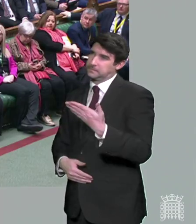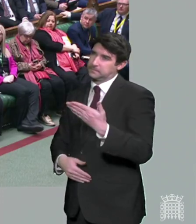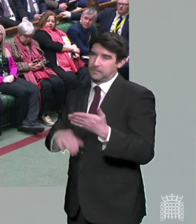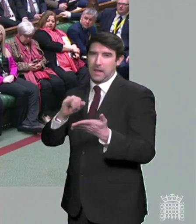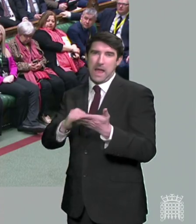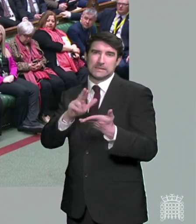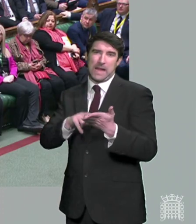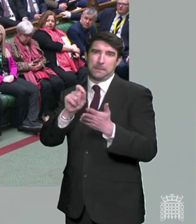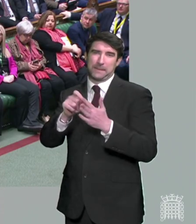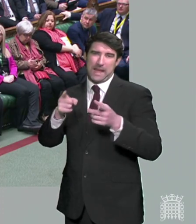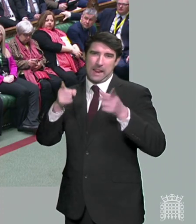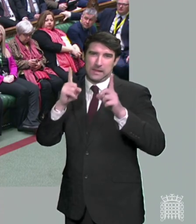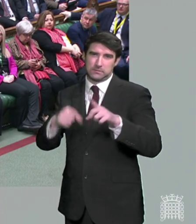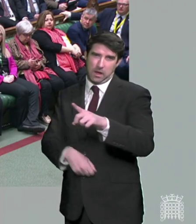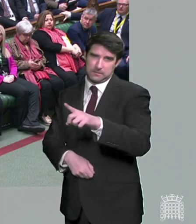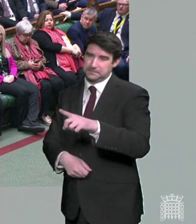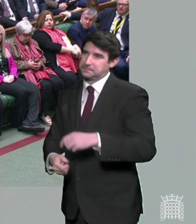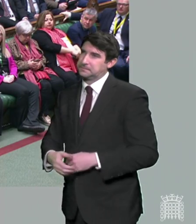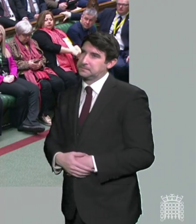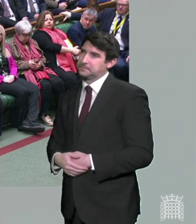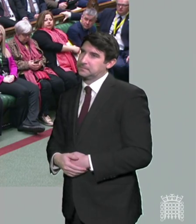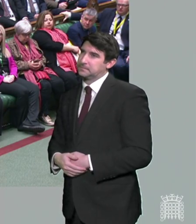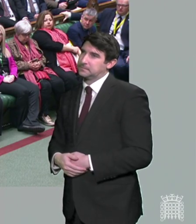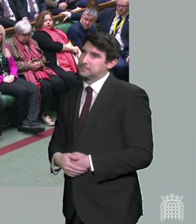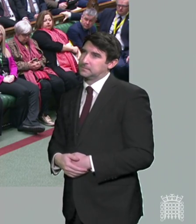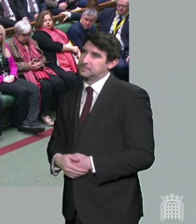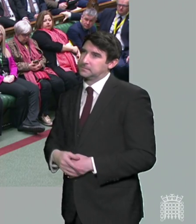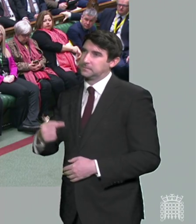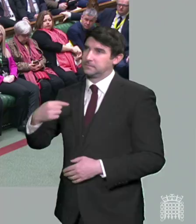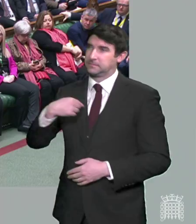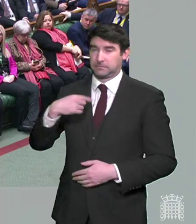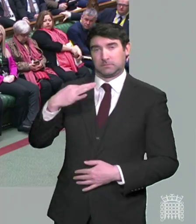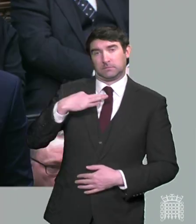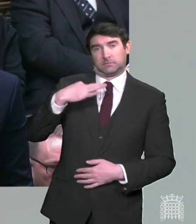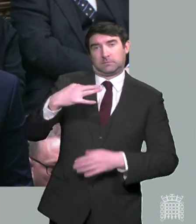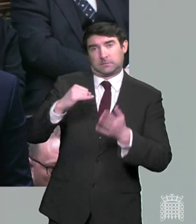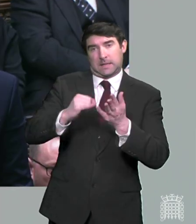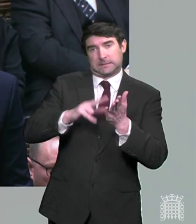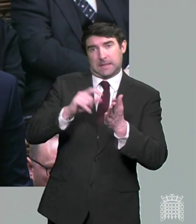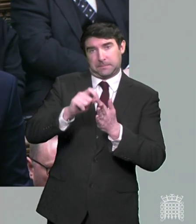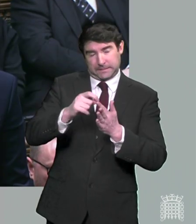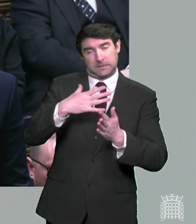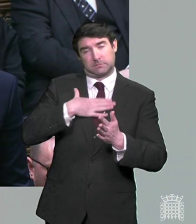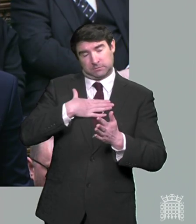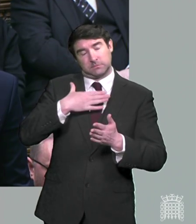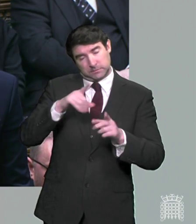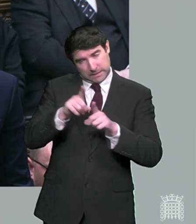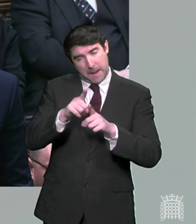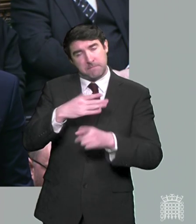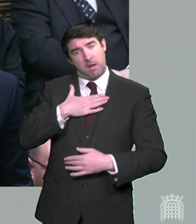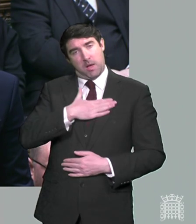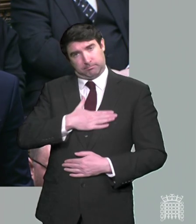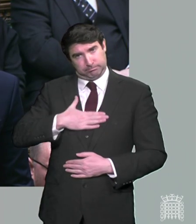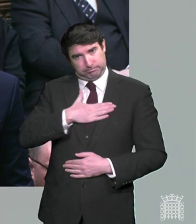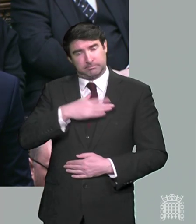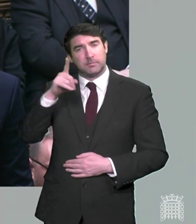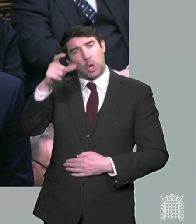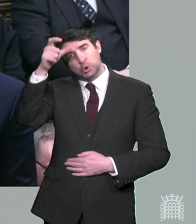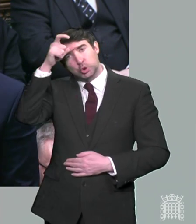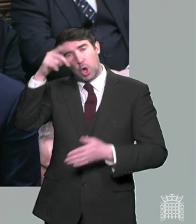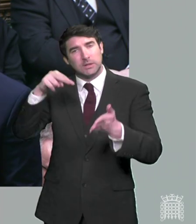On behalf of my party I would like to send our condolences to all those impacted by the devastating earthquake in Turkey and Syria.